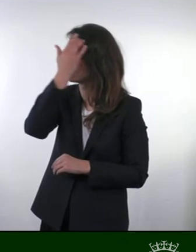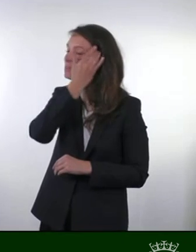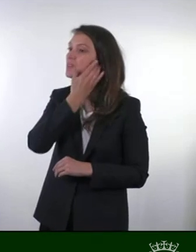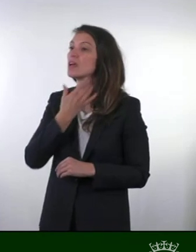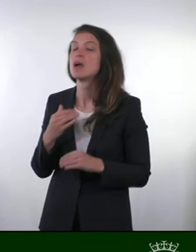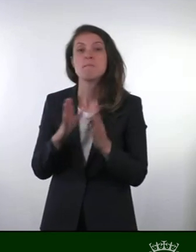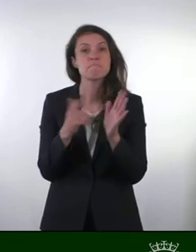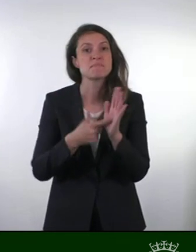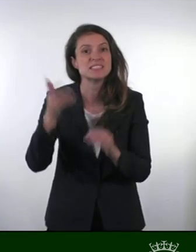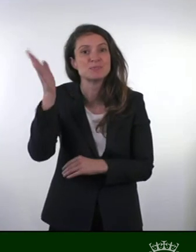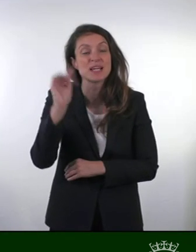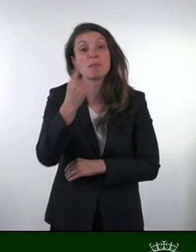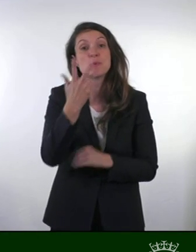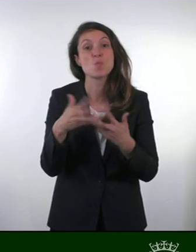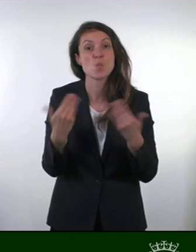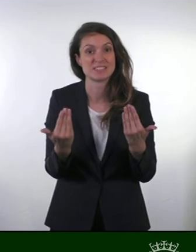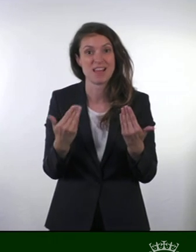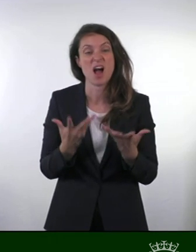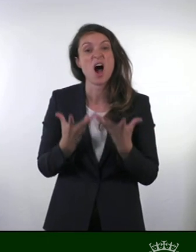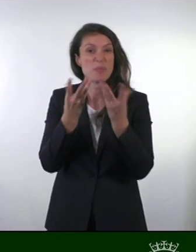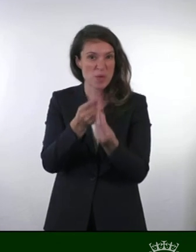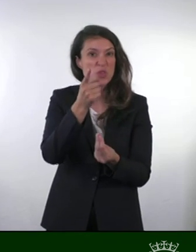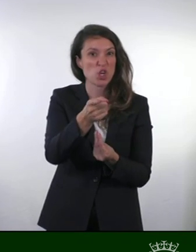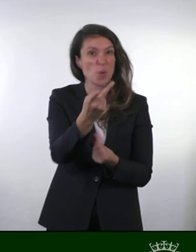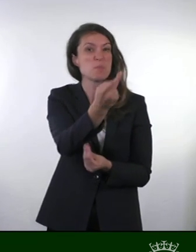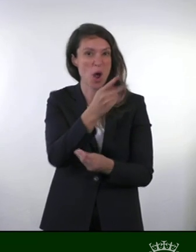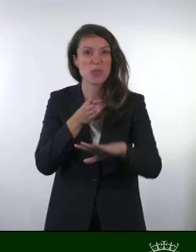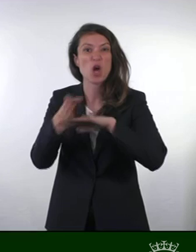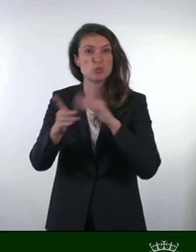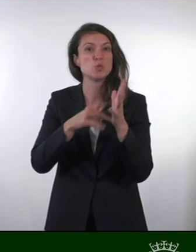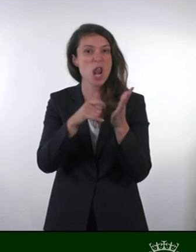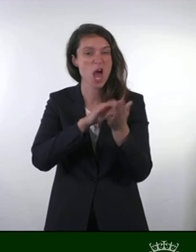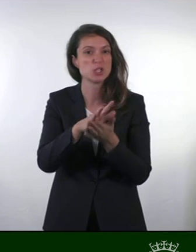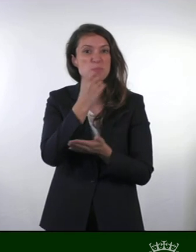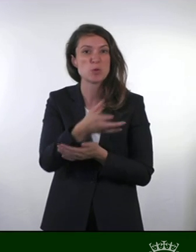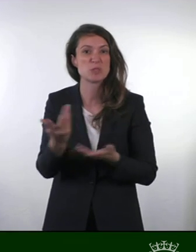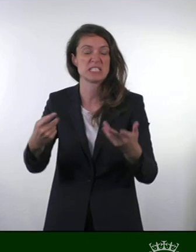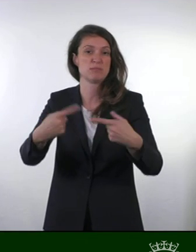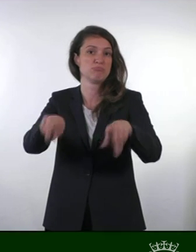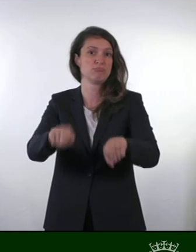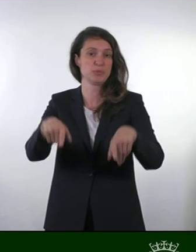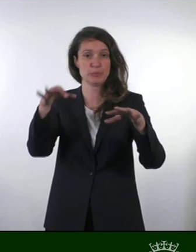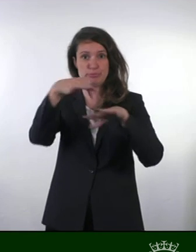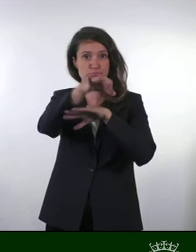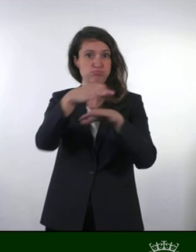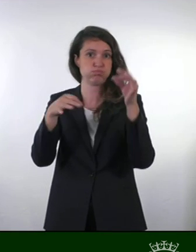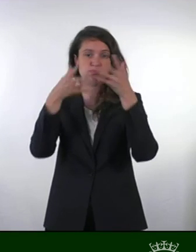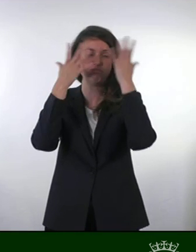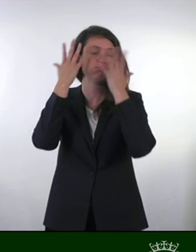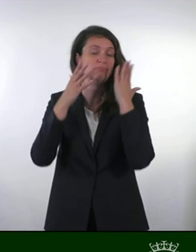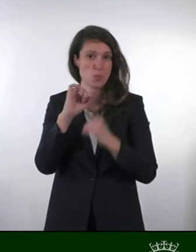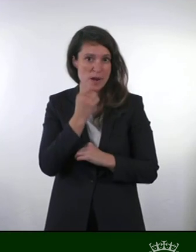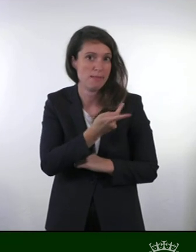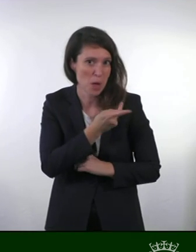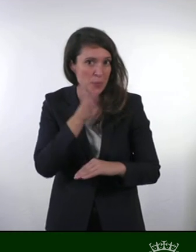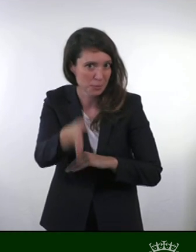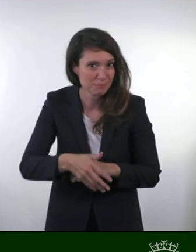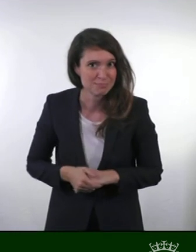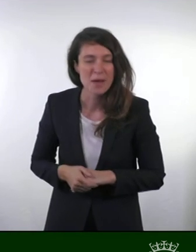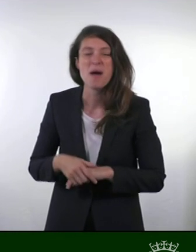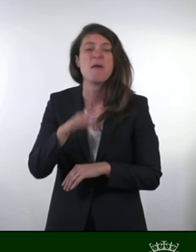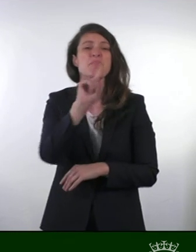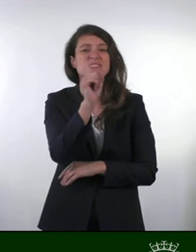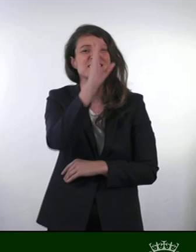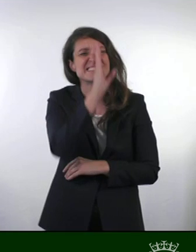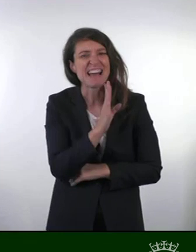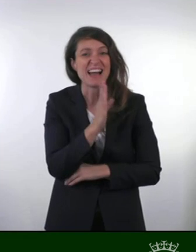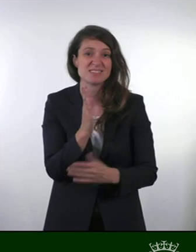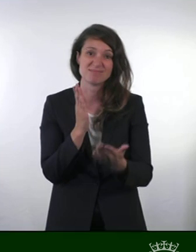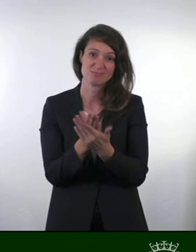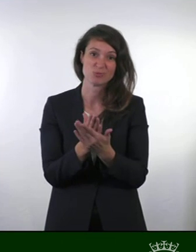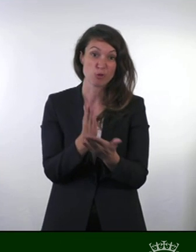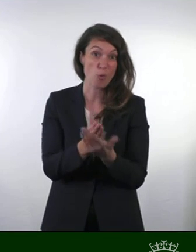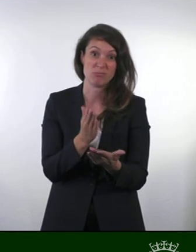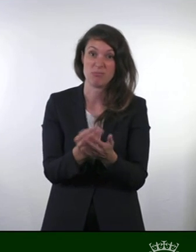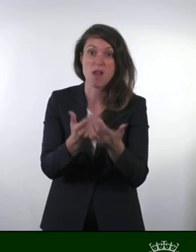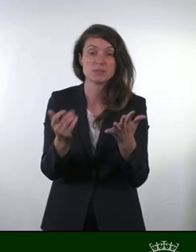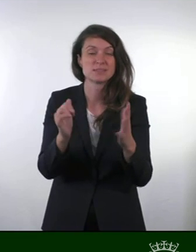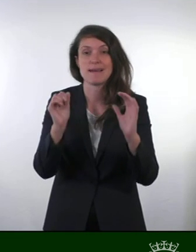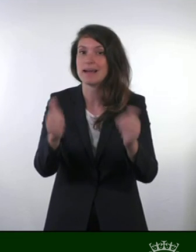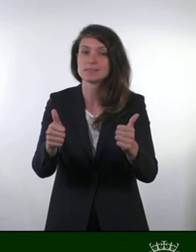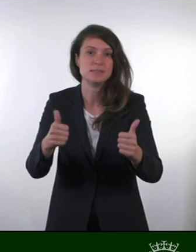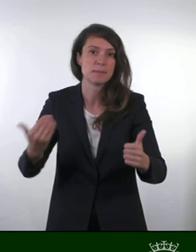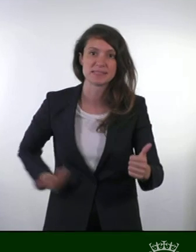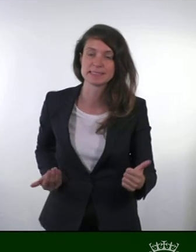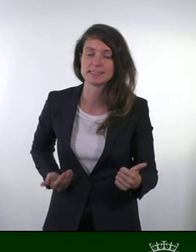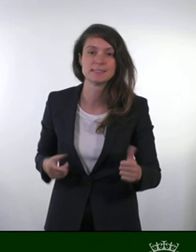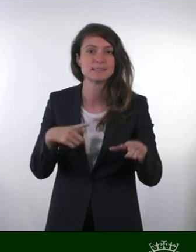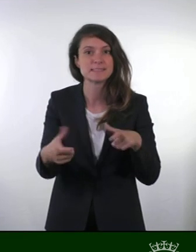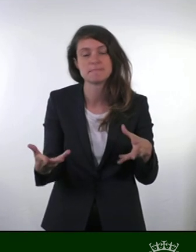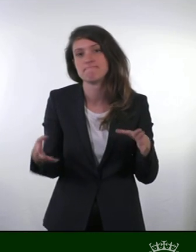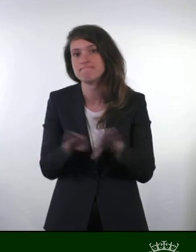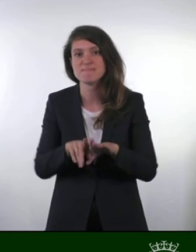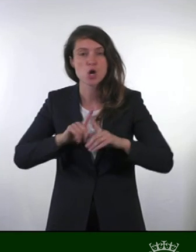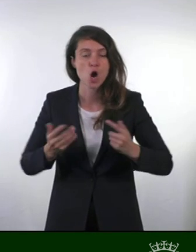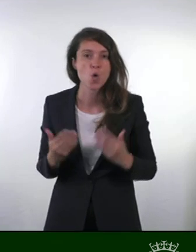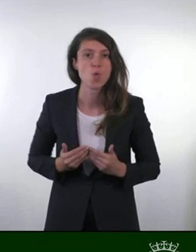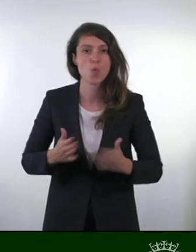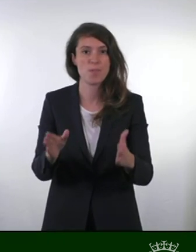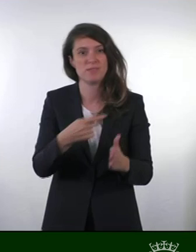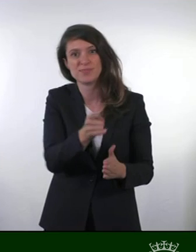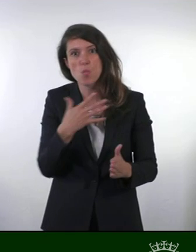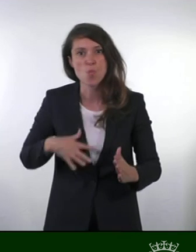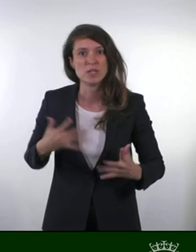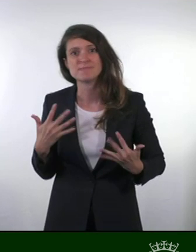I am sure that one day I will go with my honourable Friend to Lush Beauty, but it is a sad reality for many of those excellent businesses that they cannot yet open in the way they want.